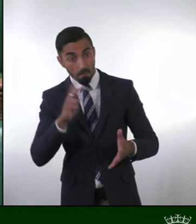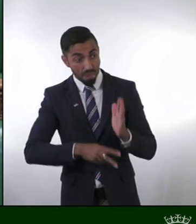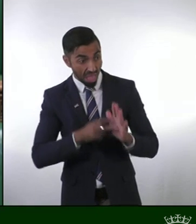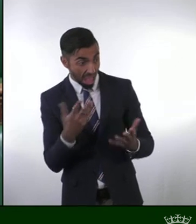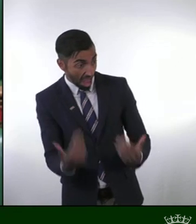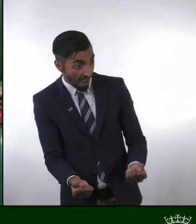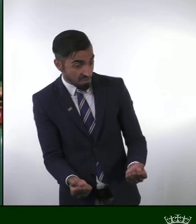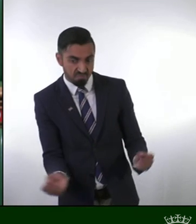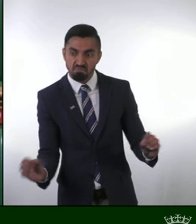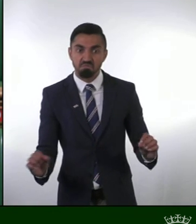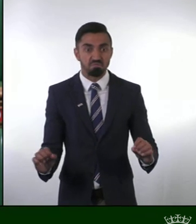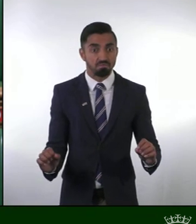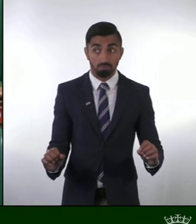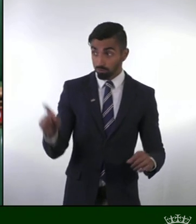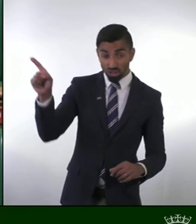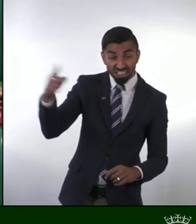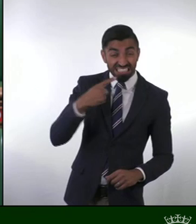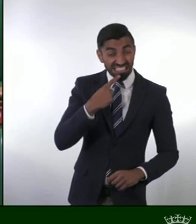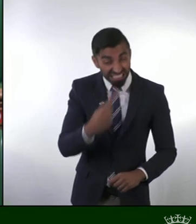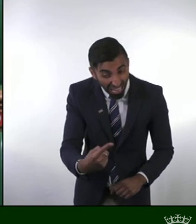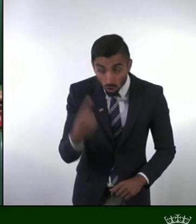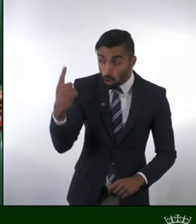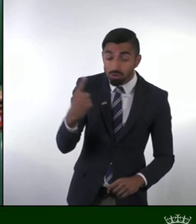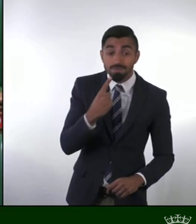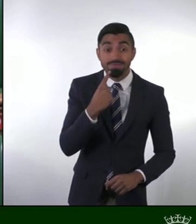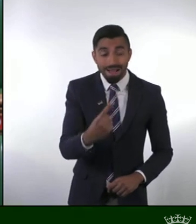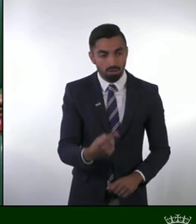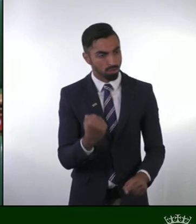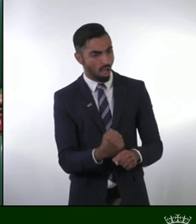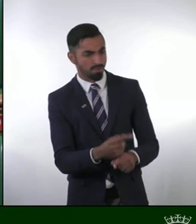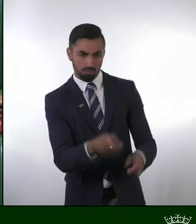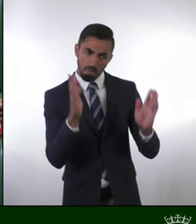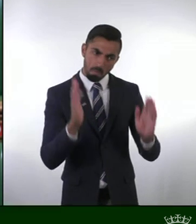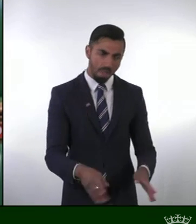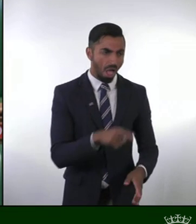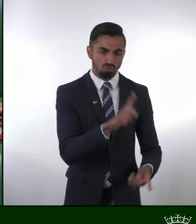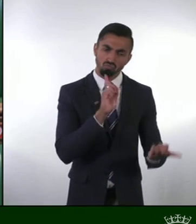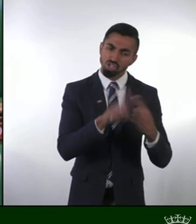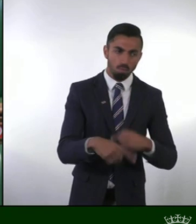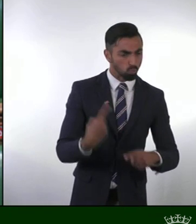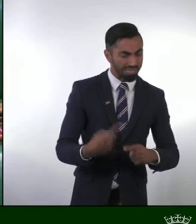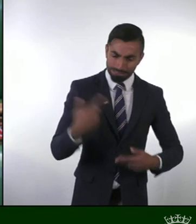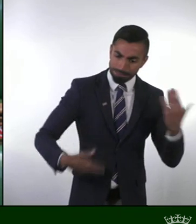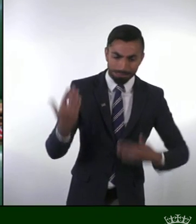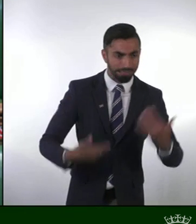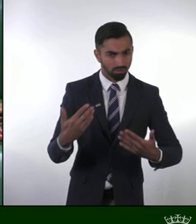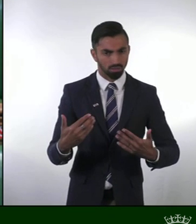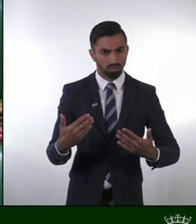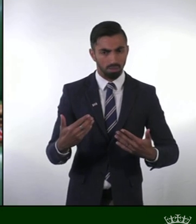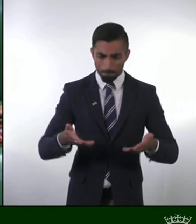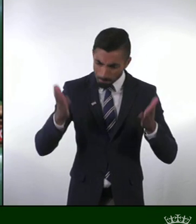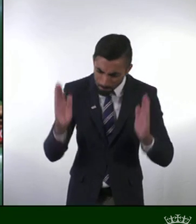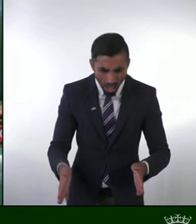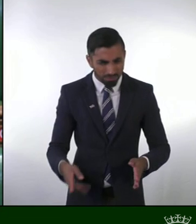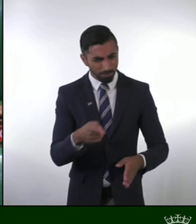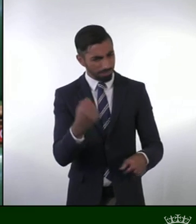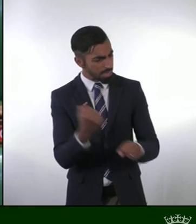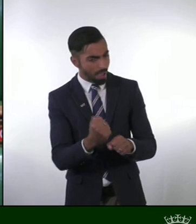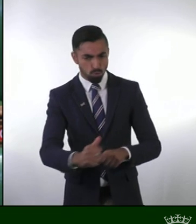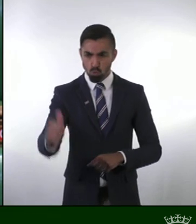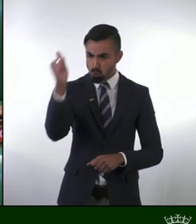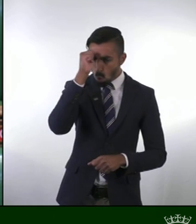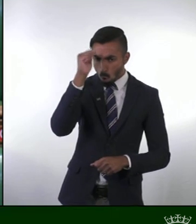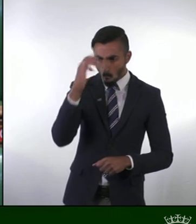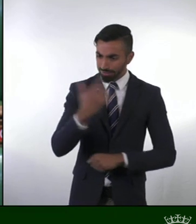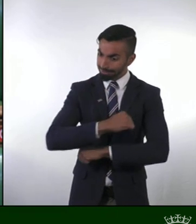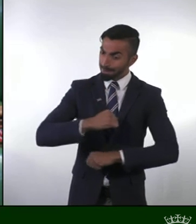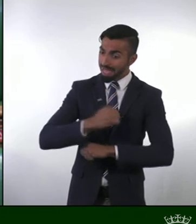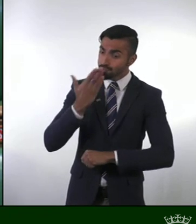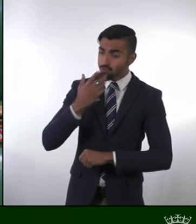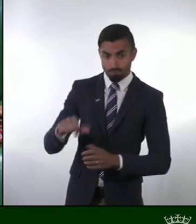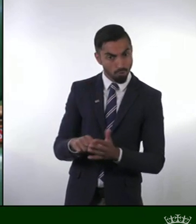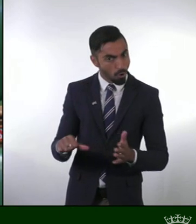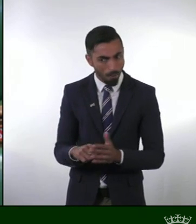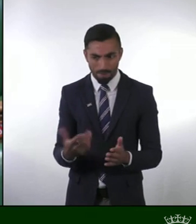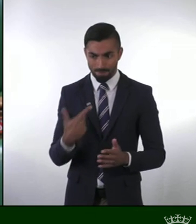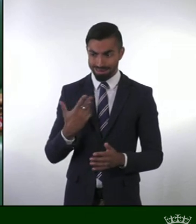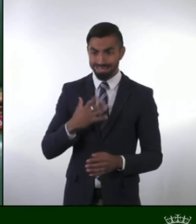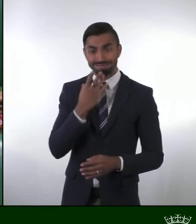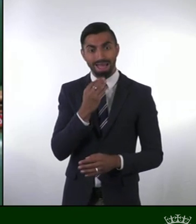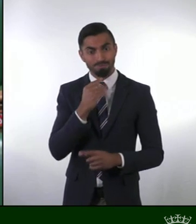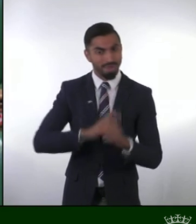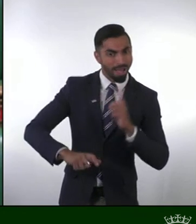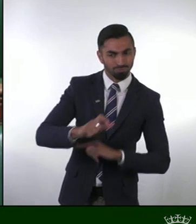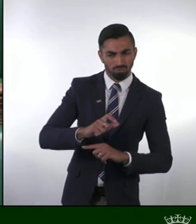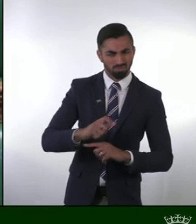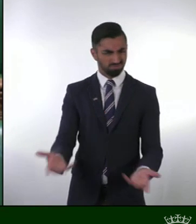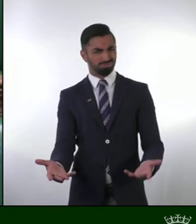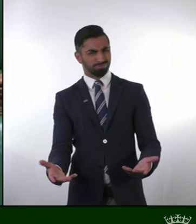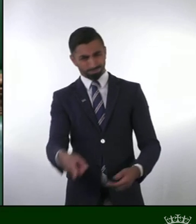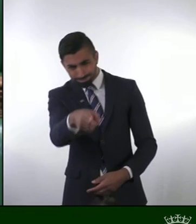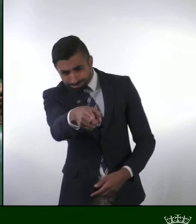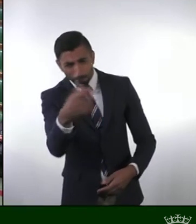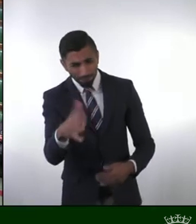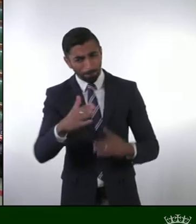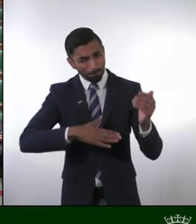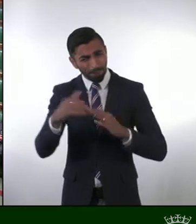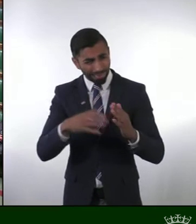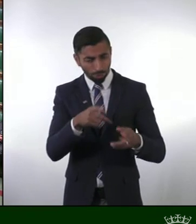She called for the Government to scale up their response and said, “It must have occurred to the Government that space would be a problem; that there would be a need for temporary accommodation and classrooms.” The Government built the Nightingale hospitals; why are they only starting on schools now?